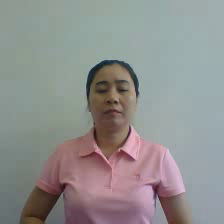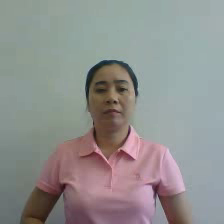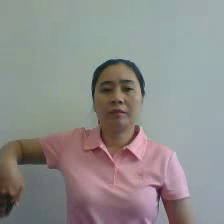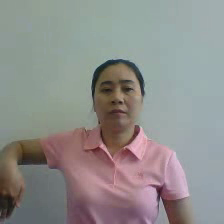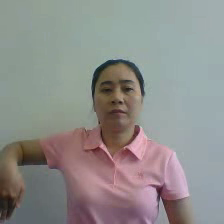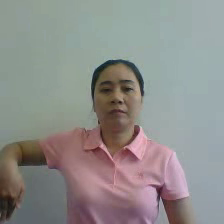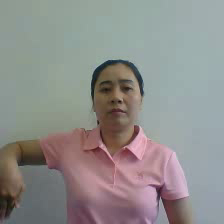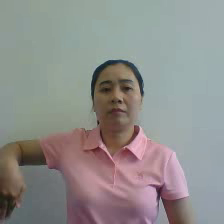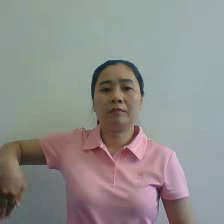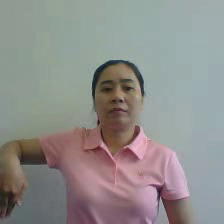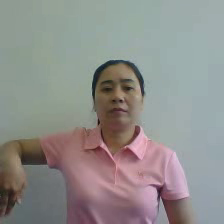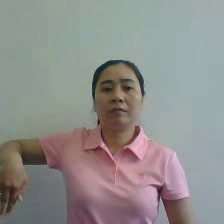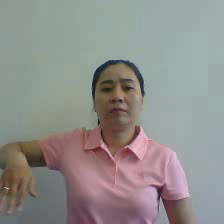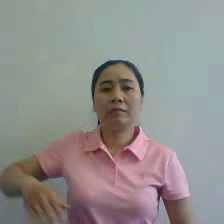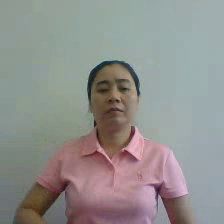Phía sau